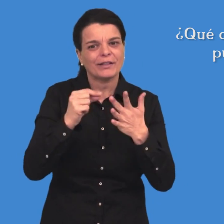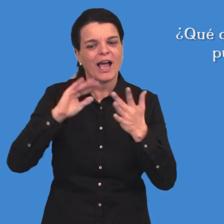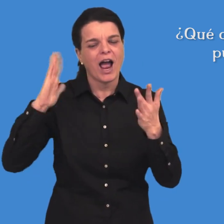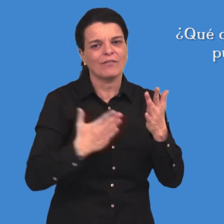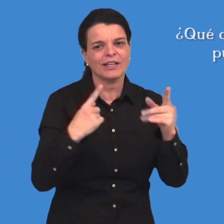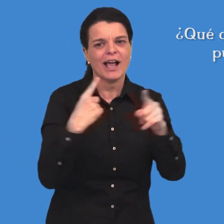afectar